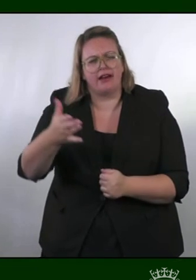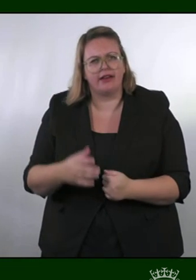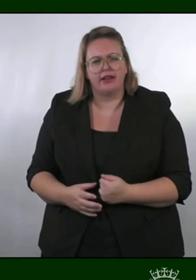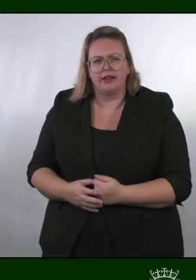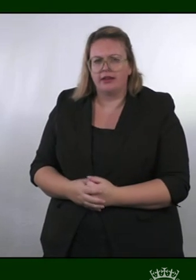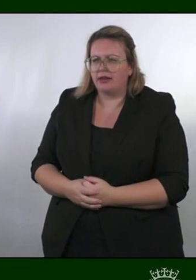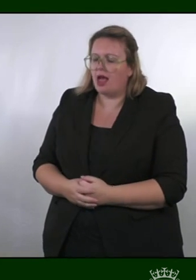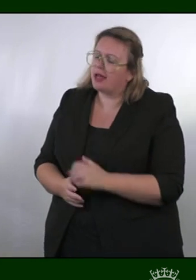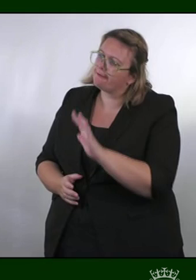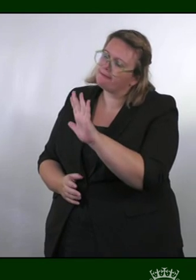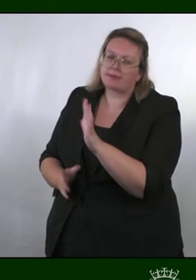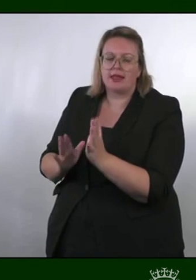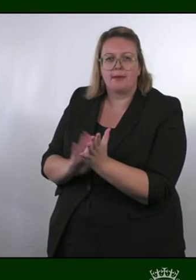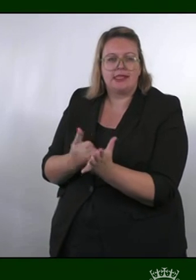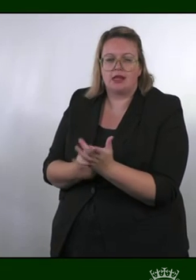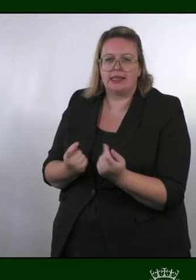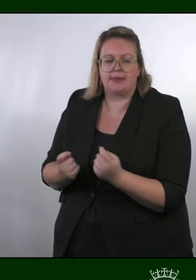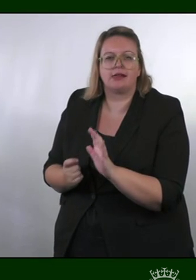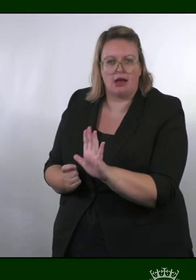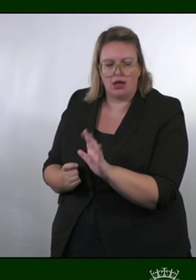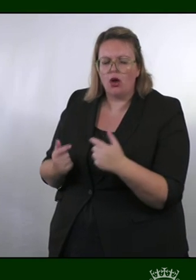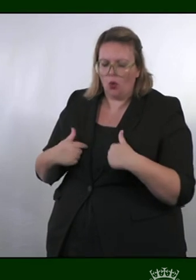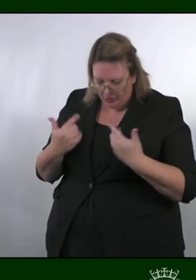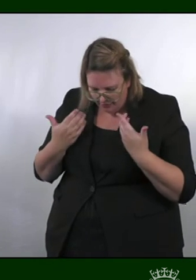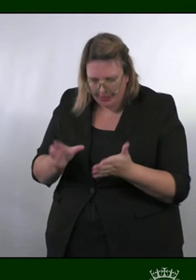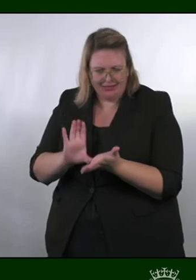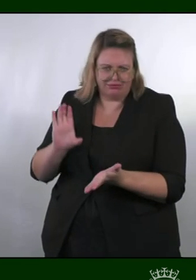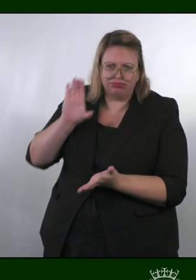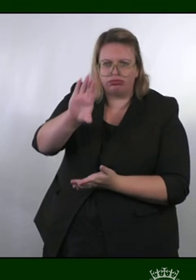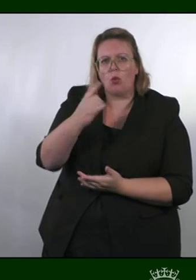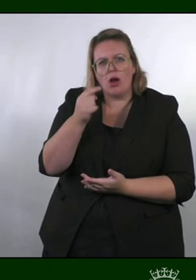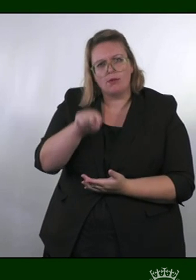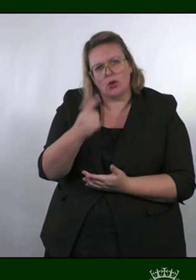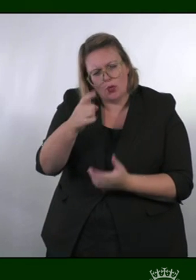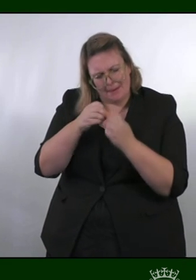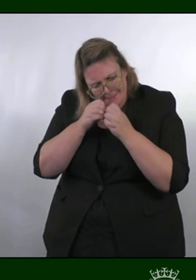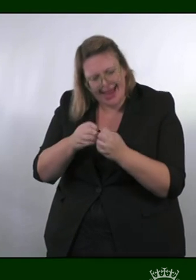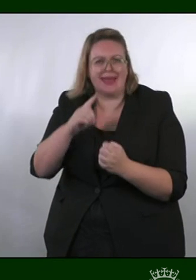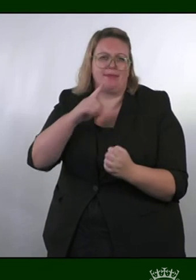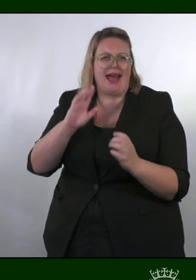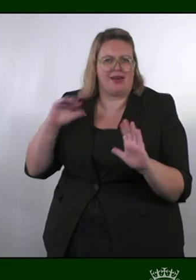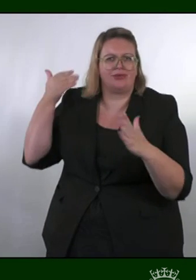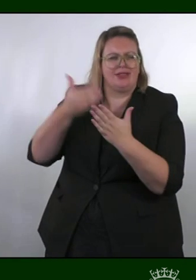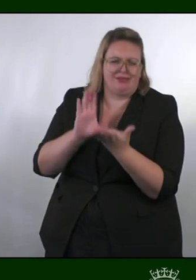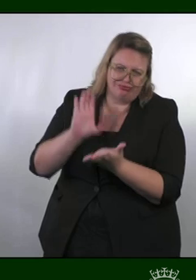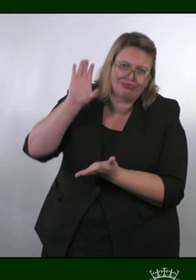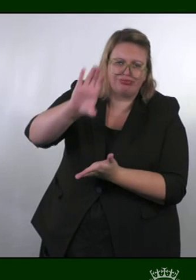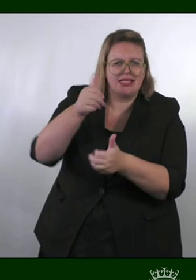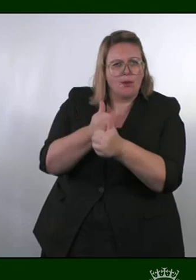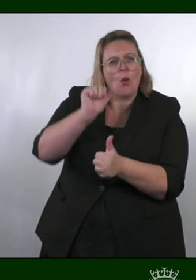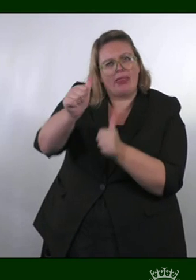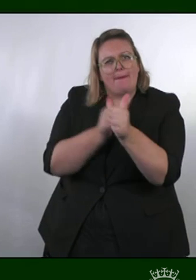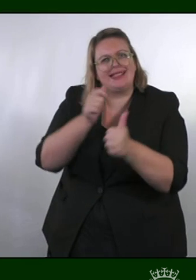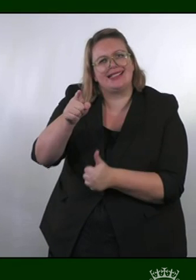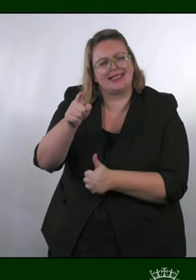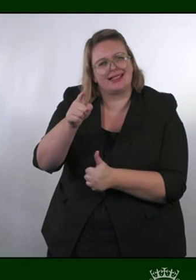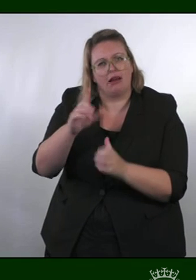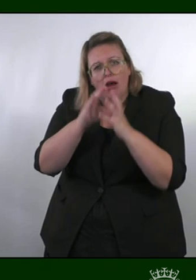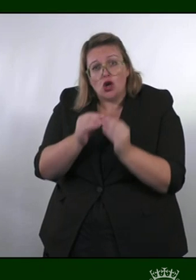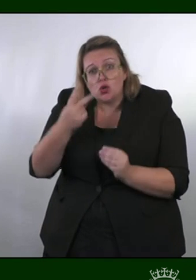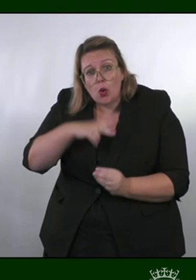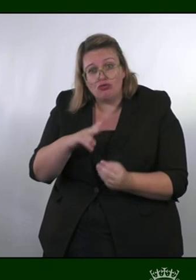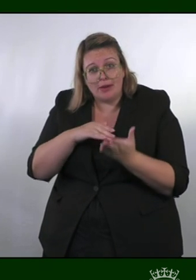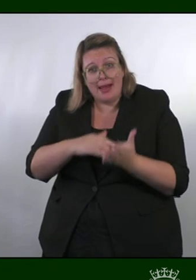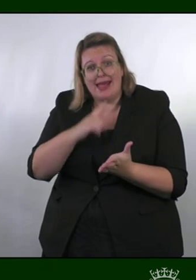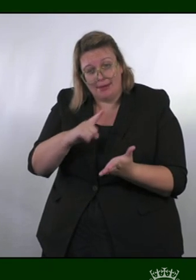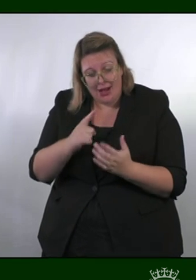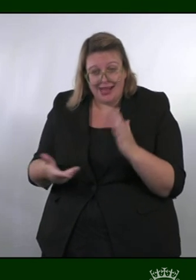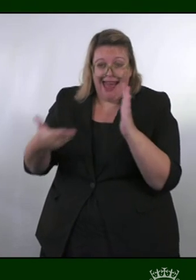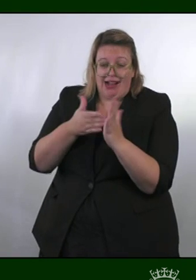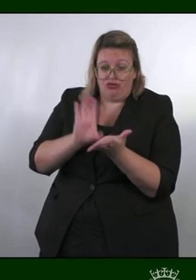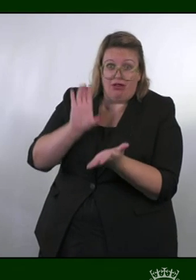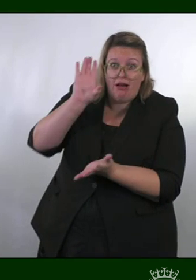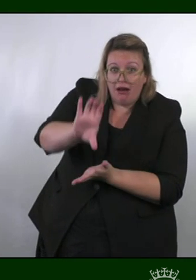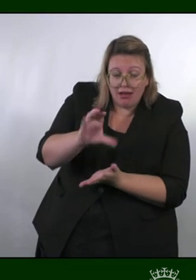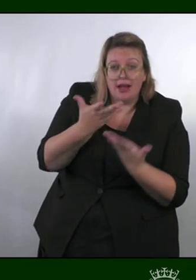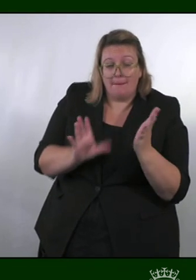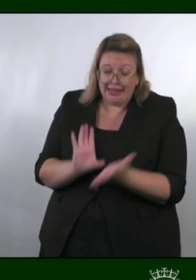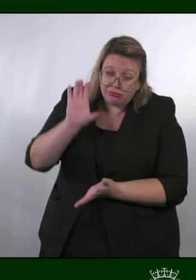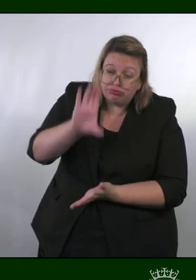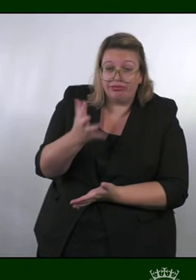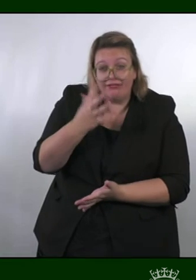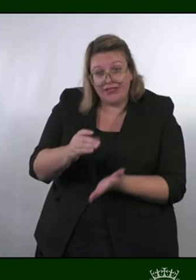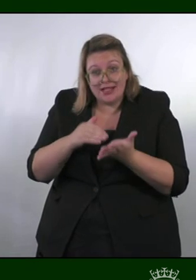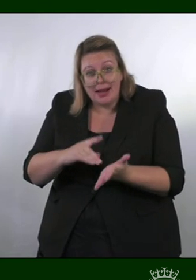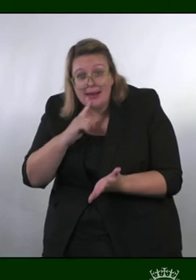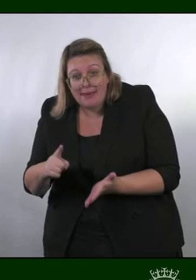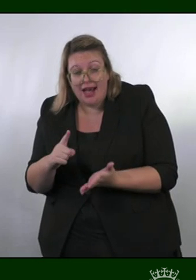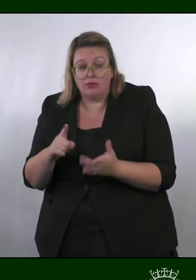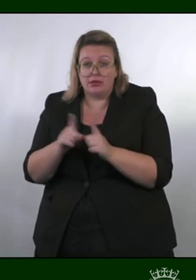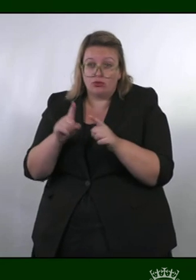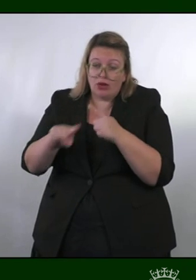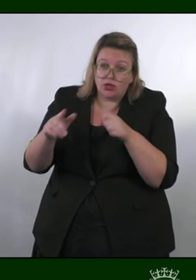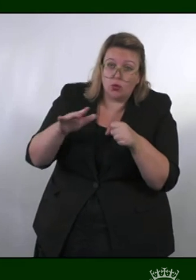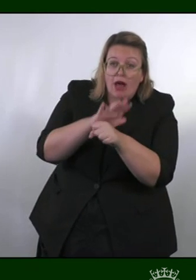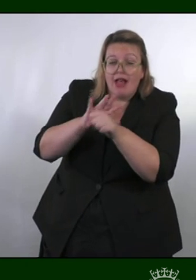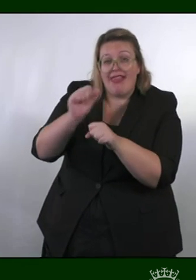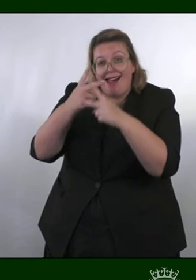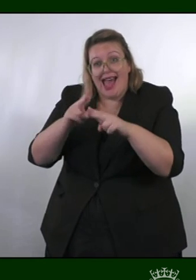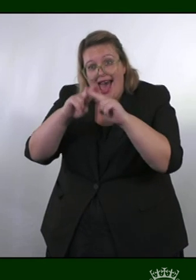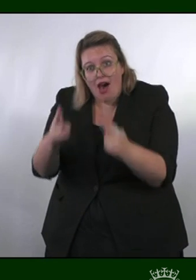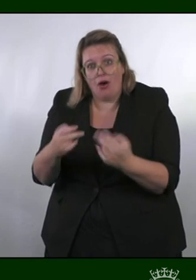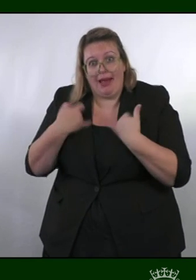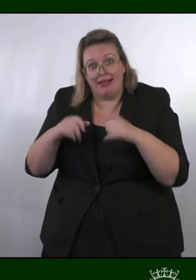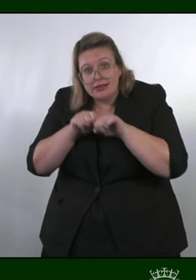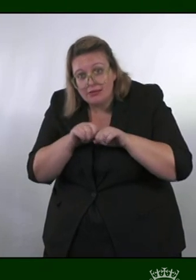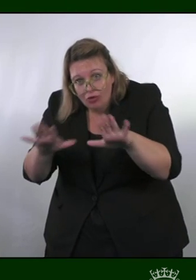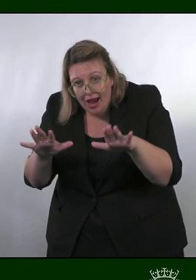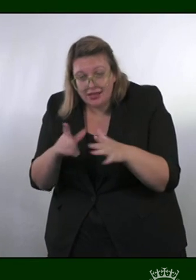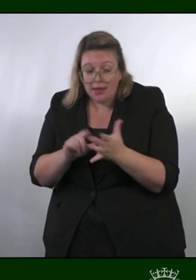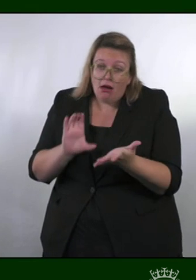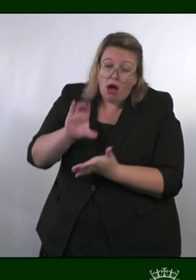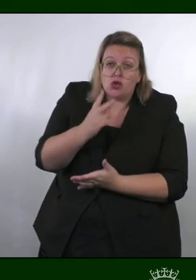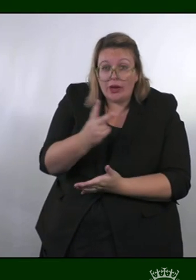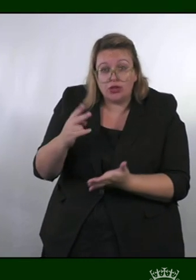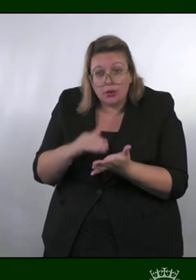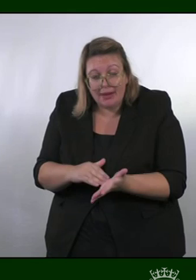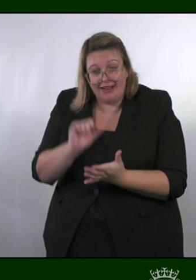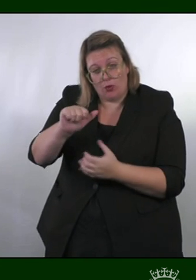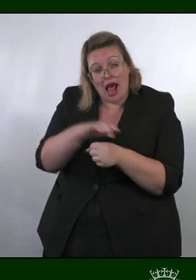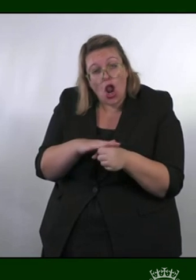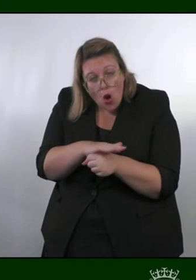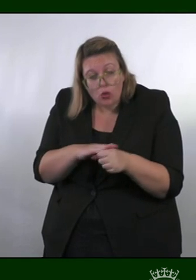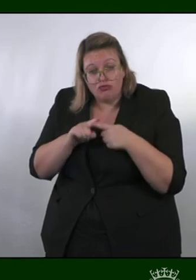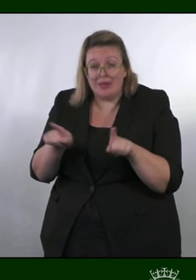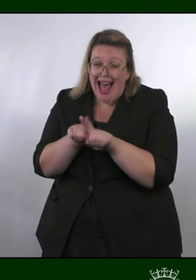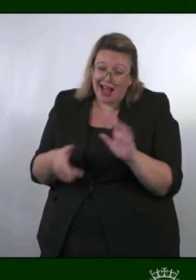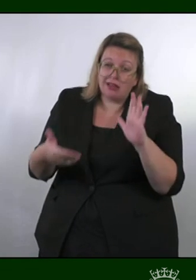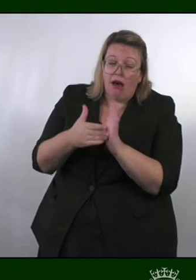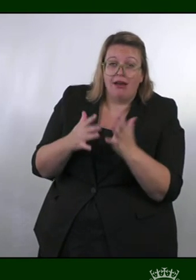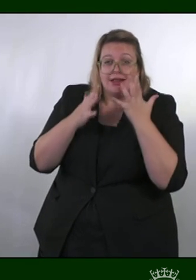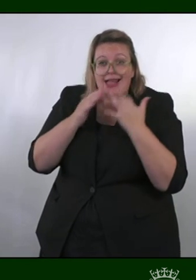I am very proud that this Government have already given Greater Manchester £1.1 billion in support for business, £200 million in extra un-ring-fenced funding, £50 million to tackle infections in care homes, £20 million for Test and Trace, and another £22 million for the local response that we announced yesterday.